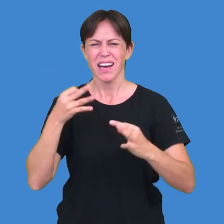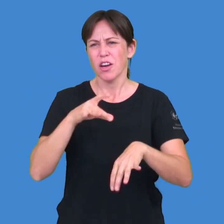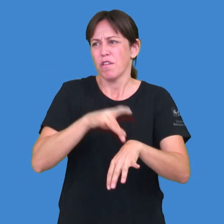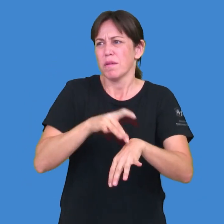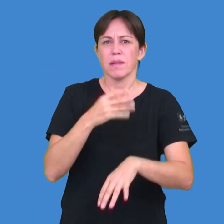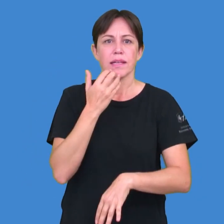enfermo